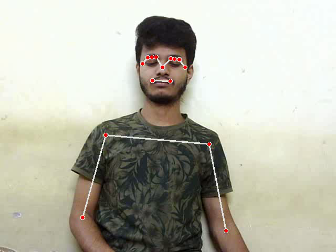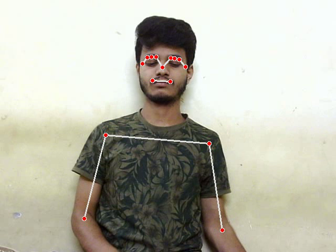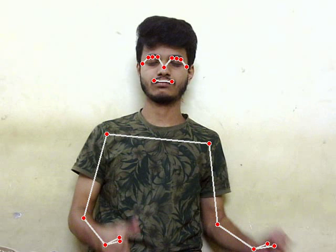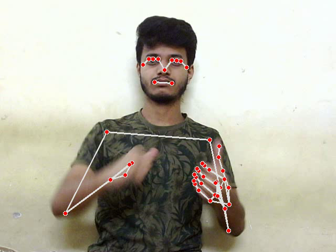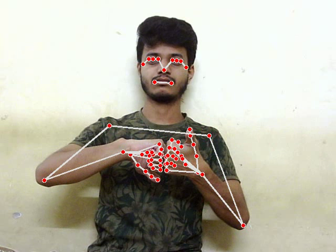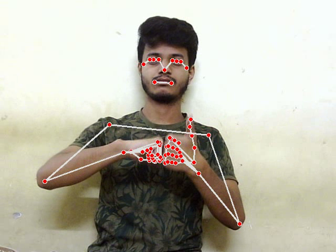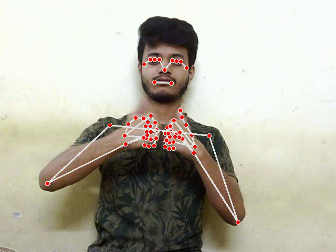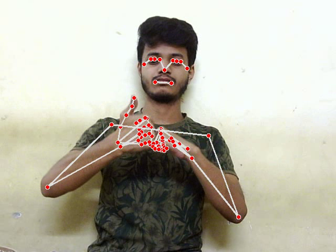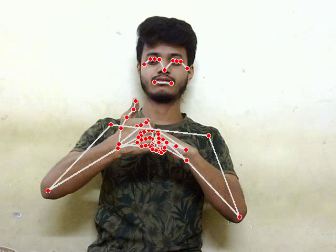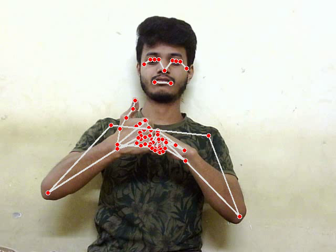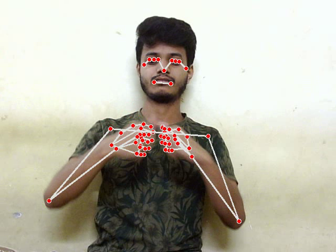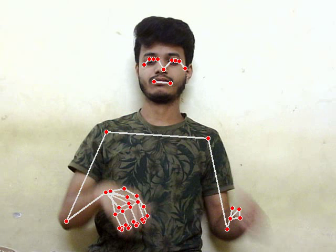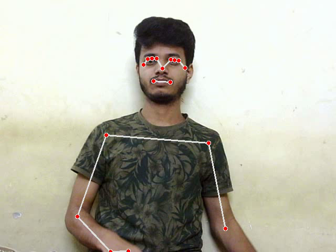how